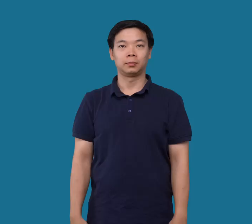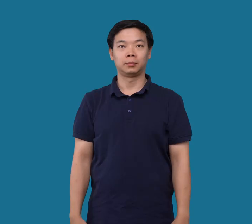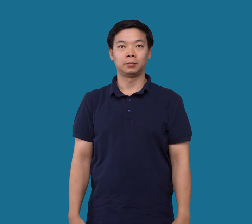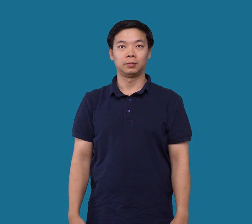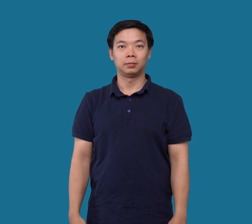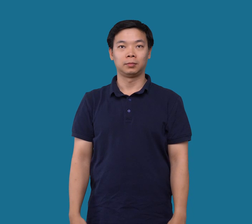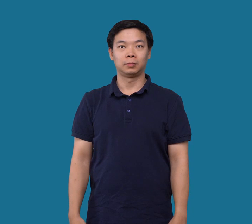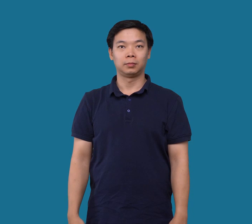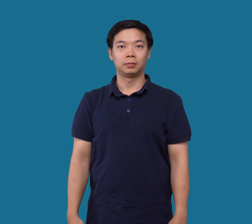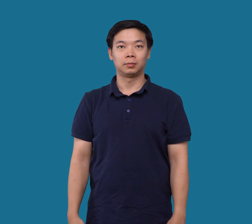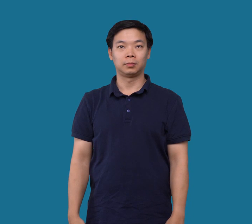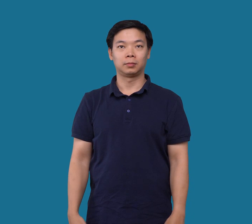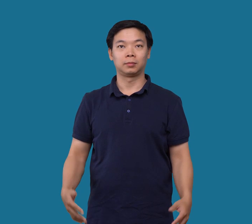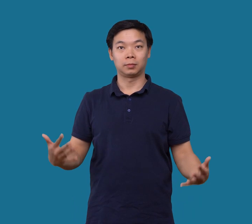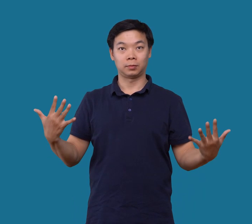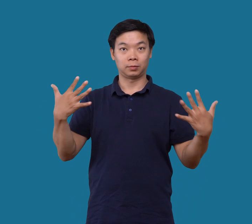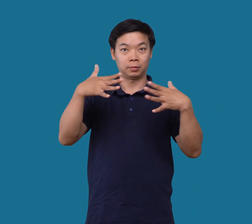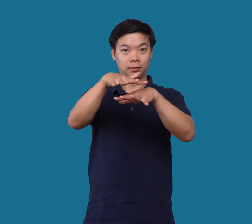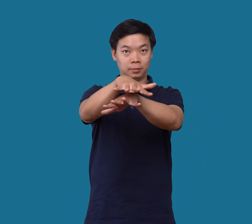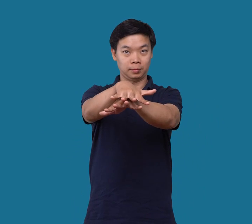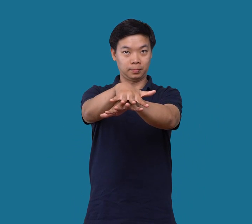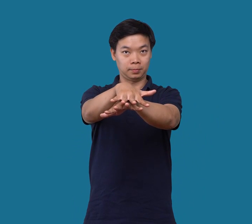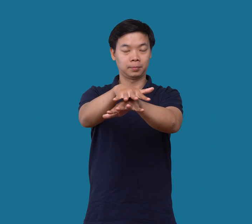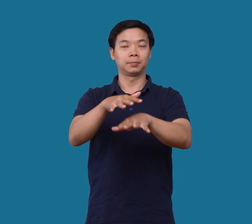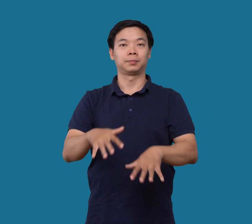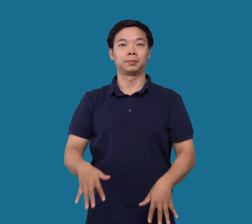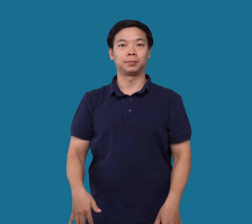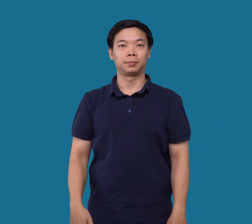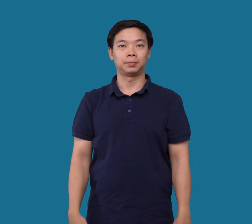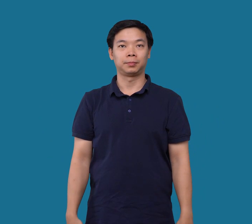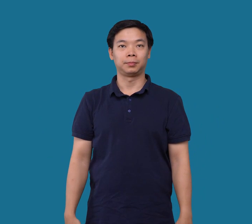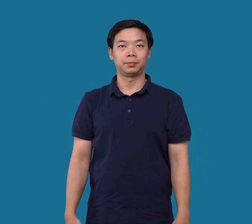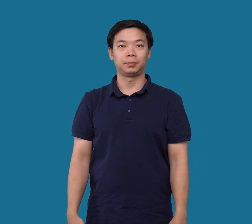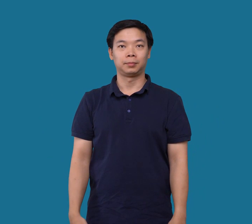hòa nhập